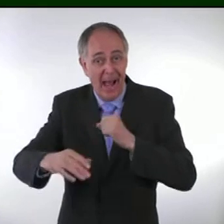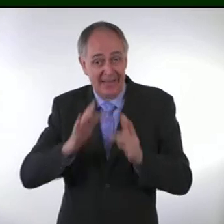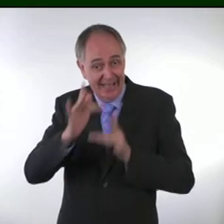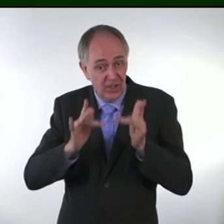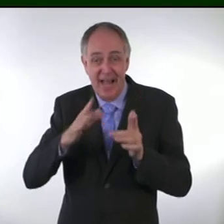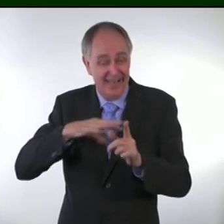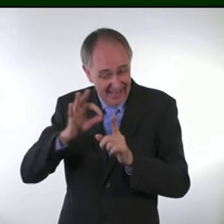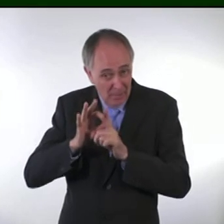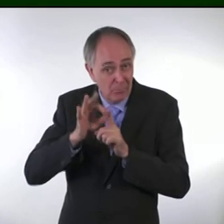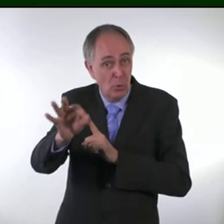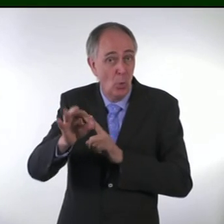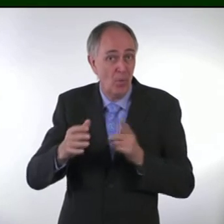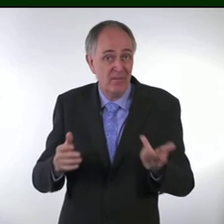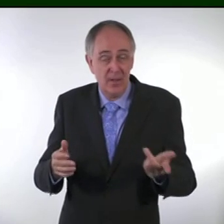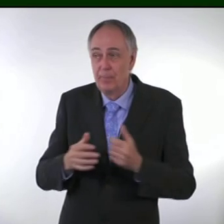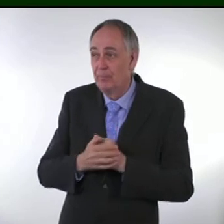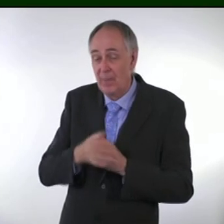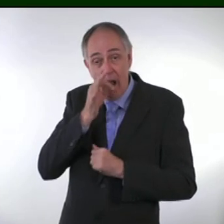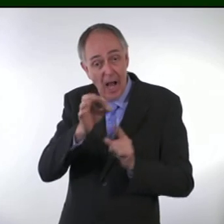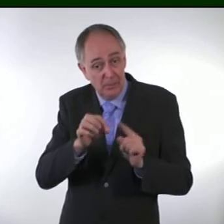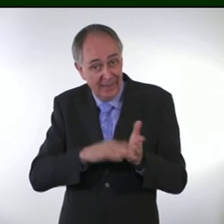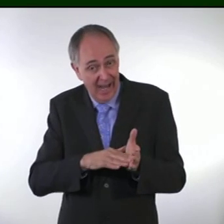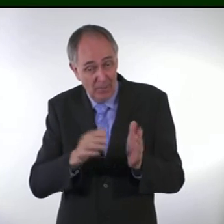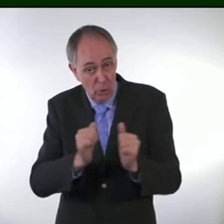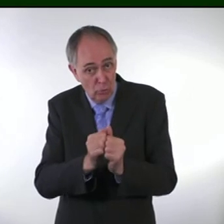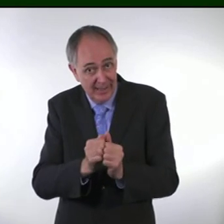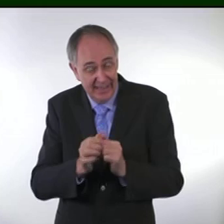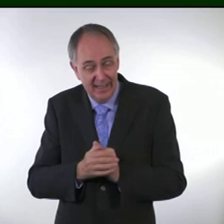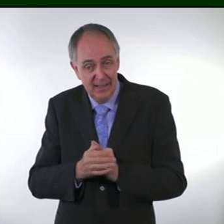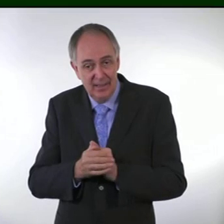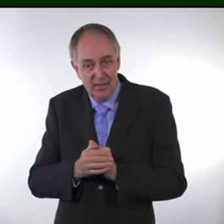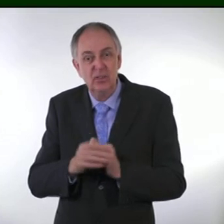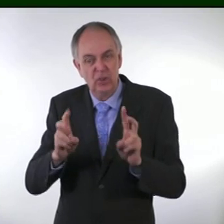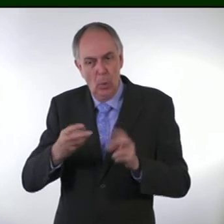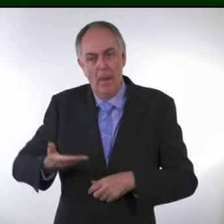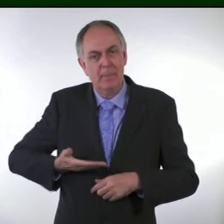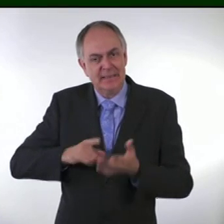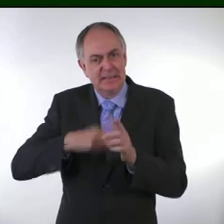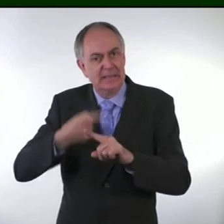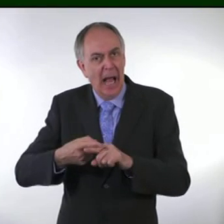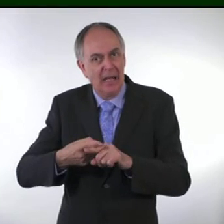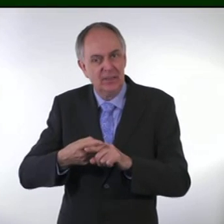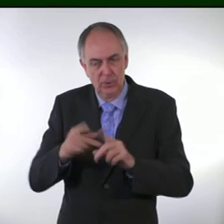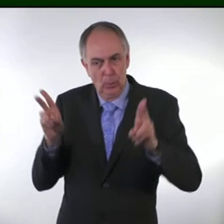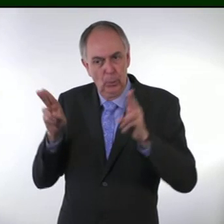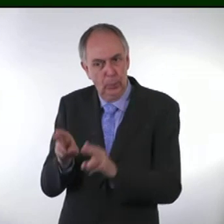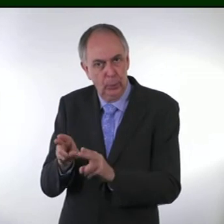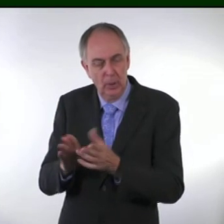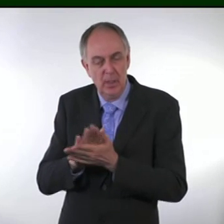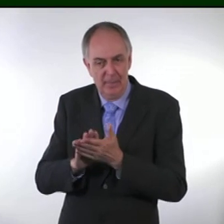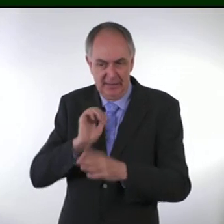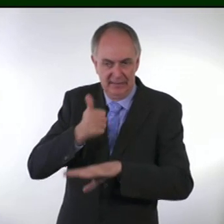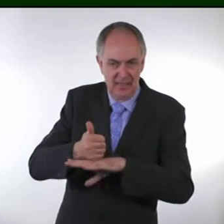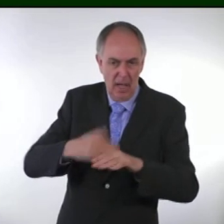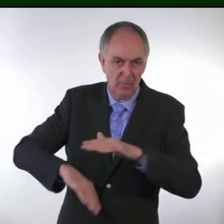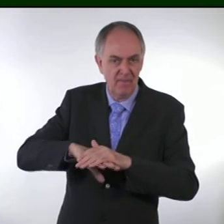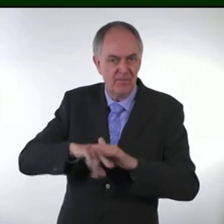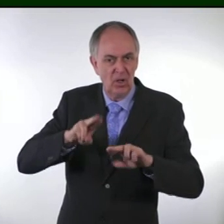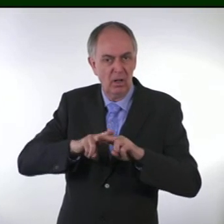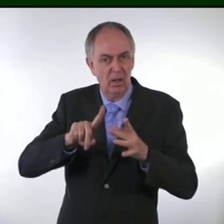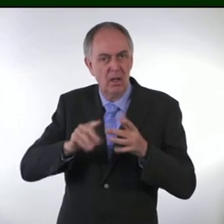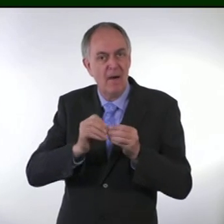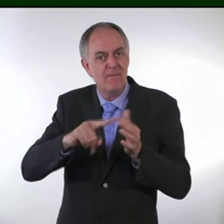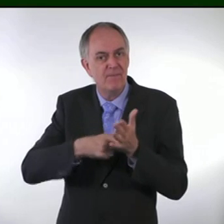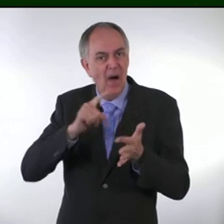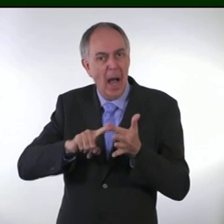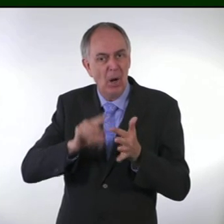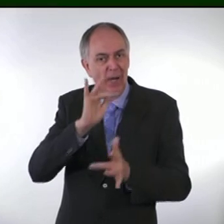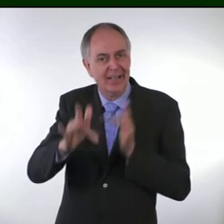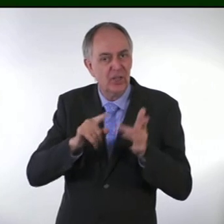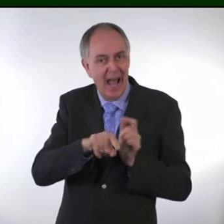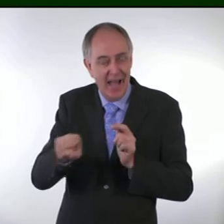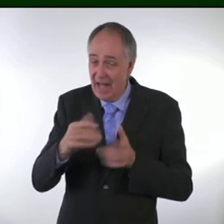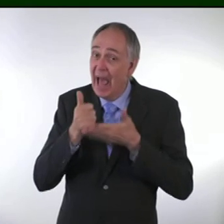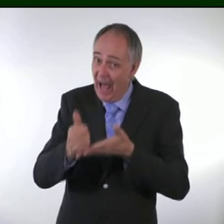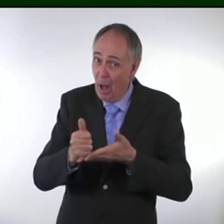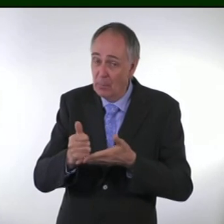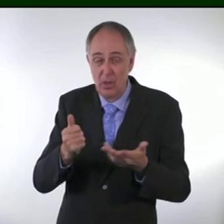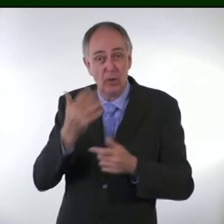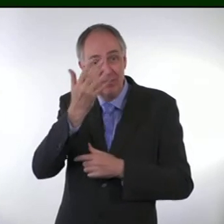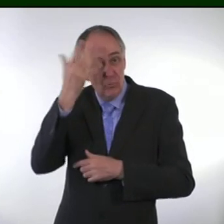Does the Prime Minister agree that extending the existing relief on business rates for new full-fibre infrastructure could see the release of the investment we need to level up rural areas such as North Devon?